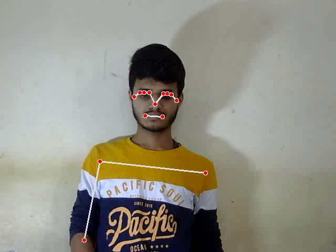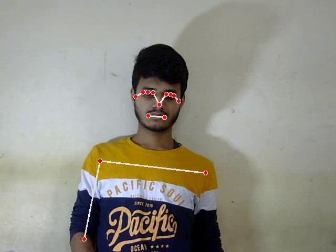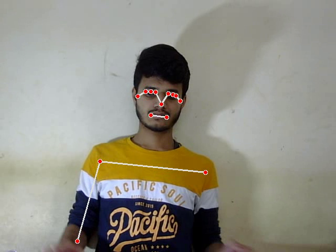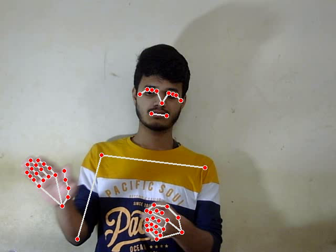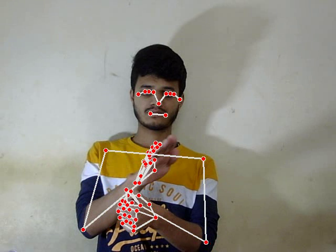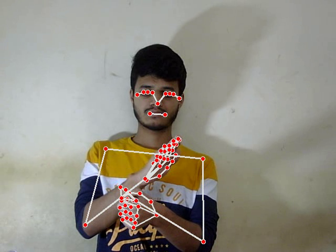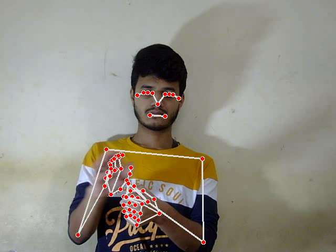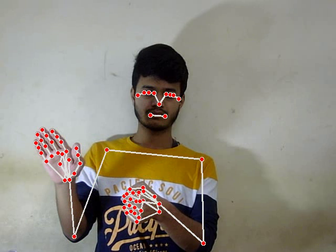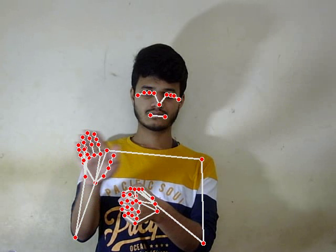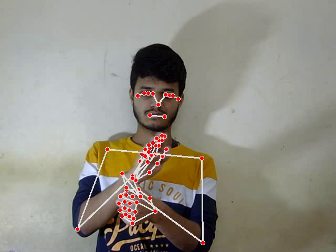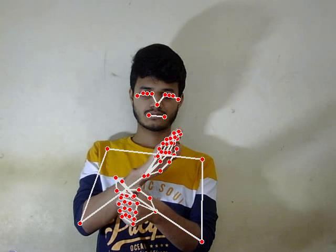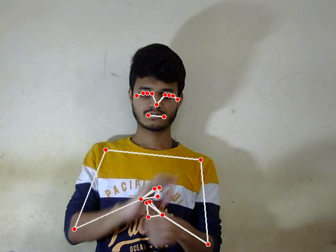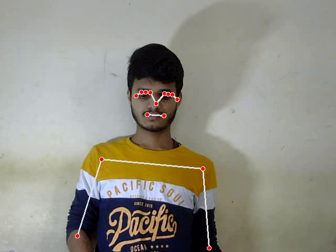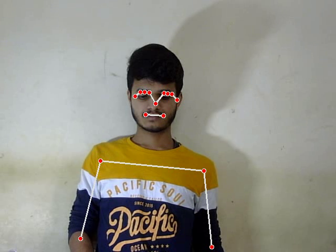busy